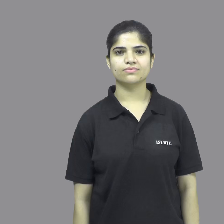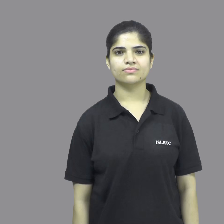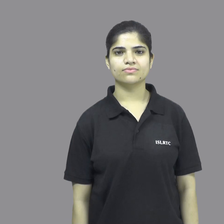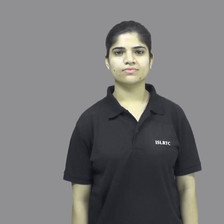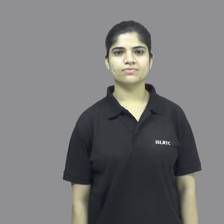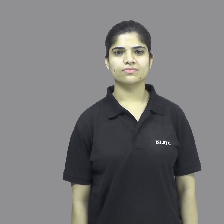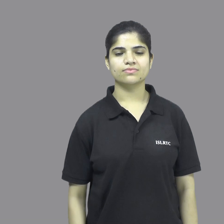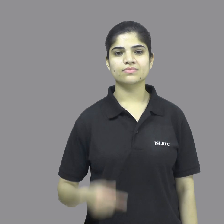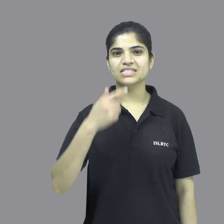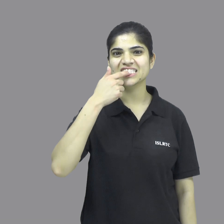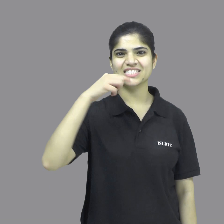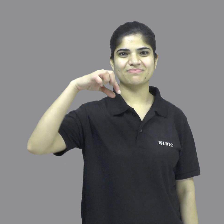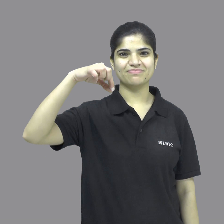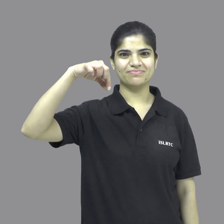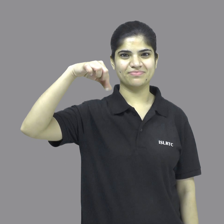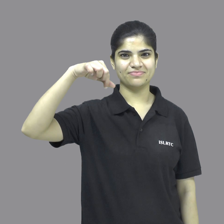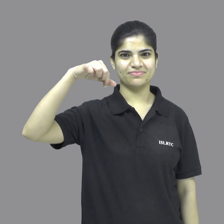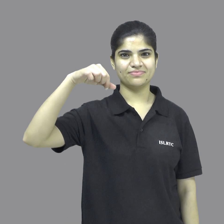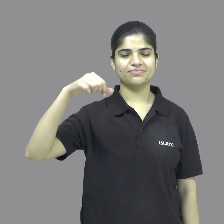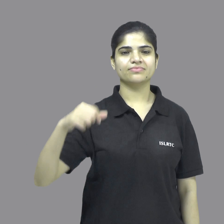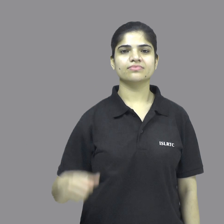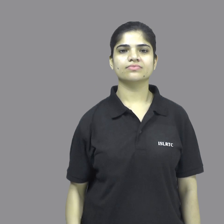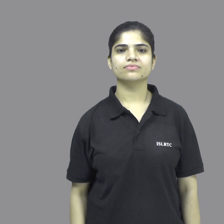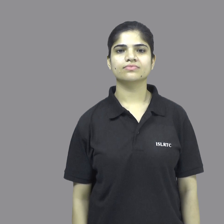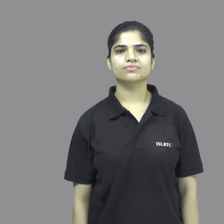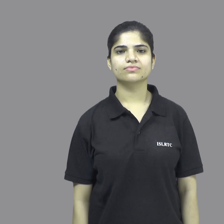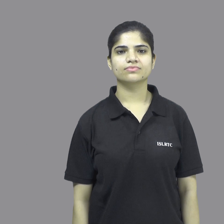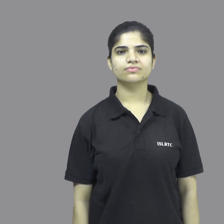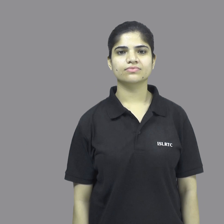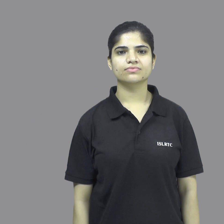Salt